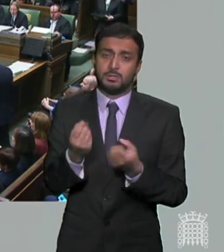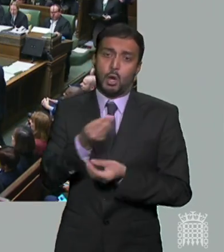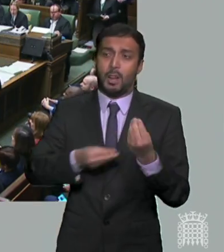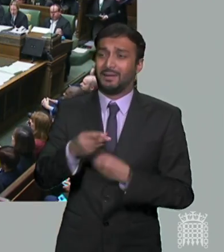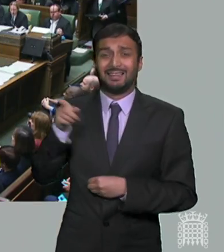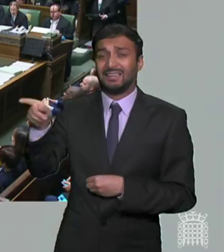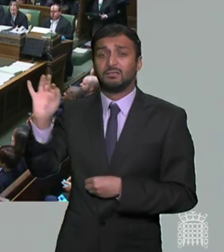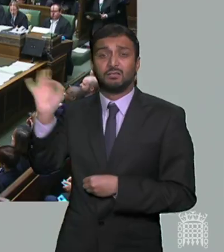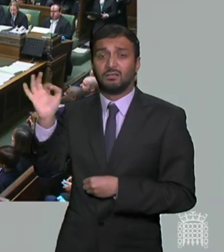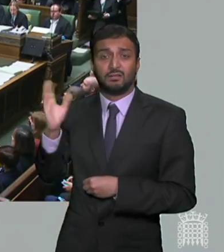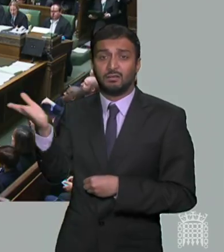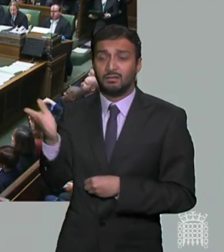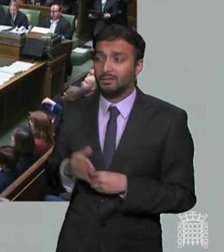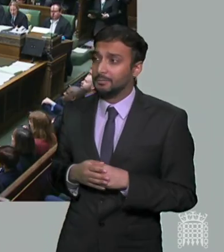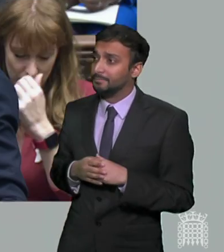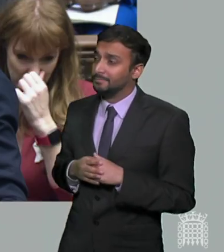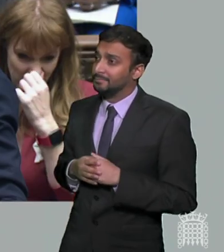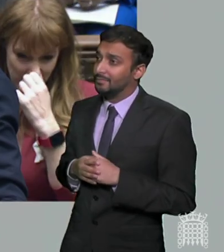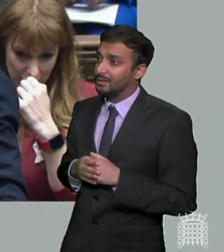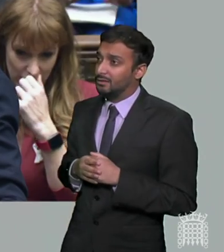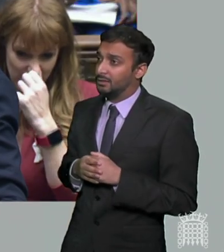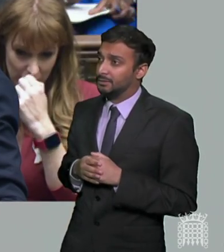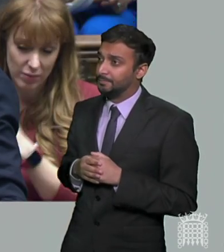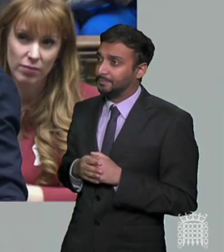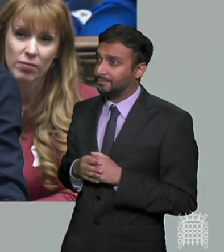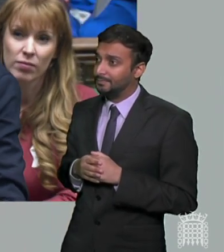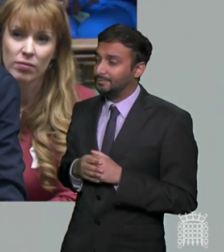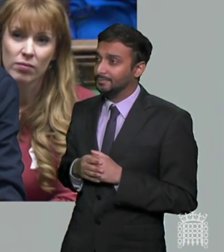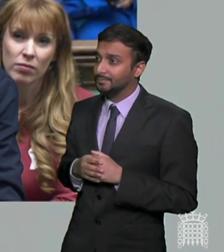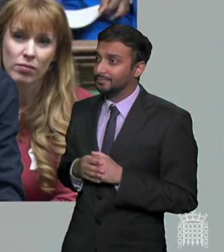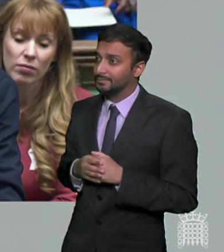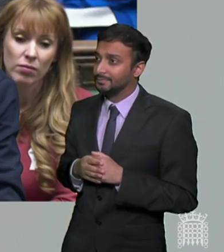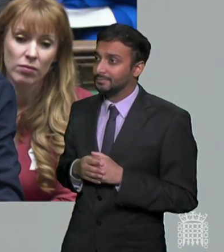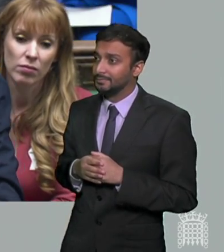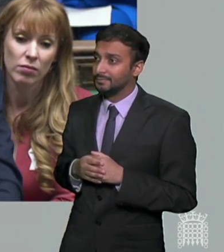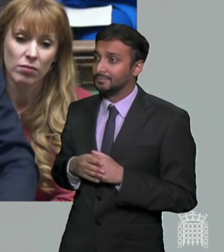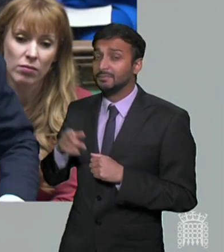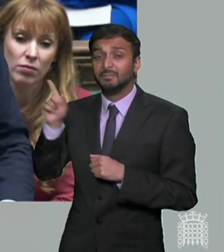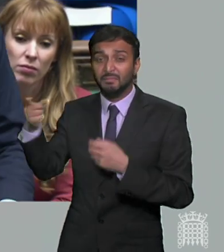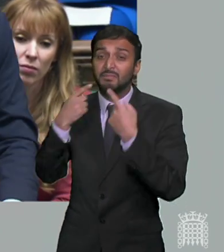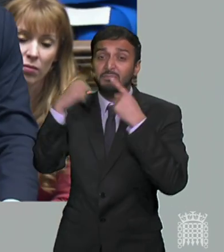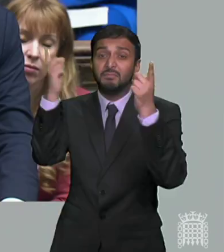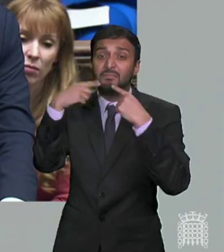Every time the Prime Minister opens his mouth, another powerful business voice says that he has not got a plan on growth.